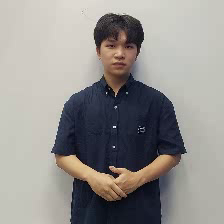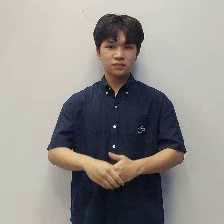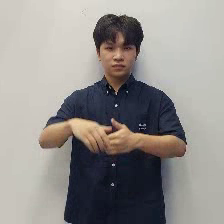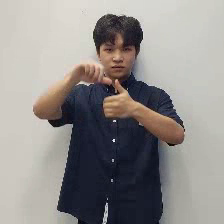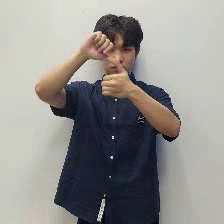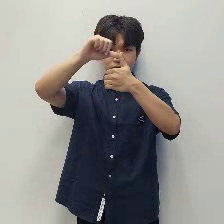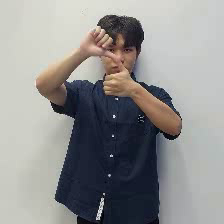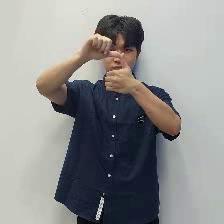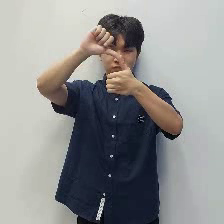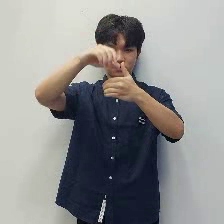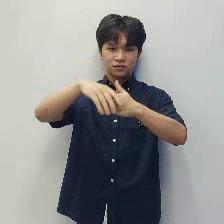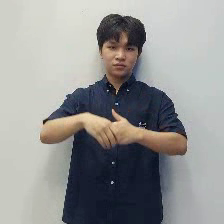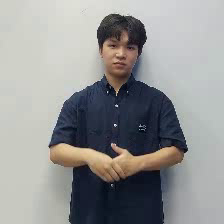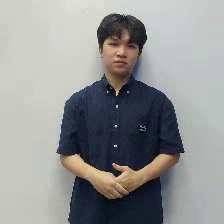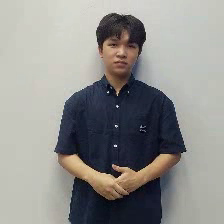Bạn thân